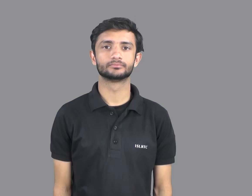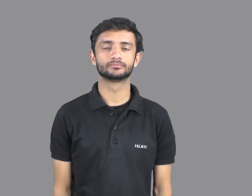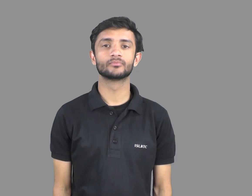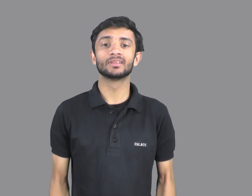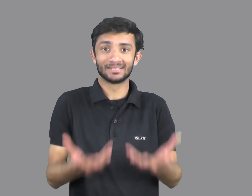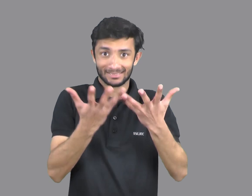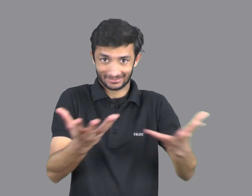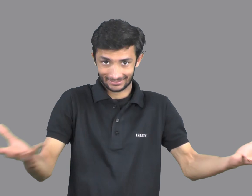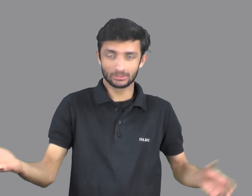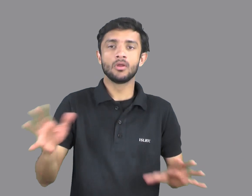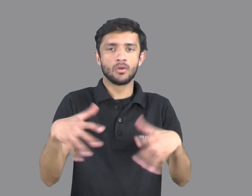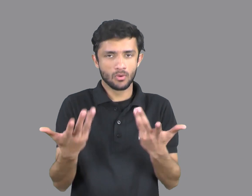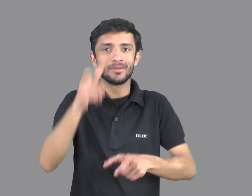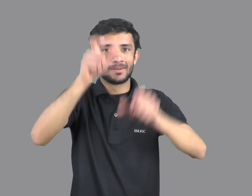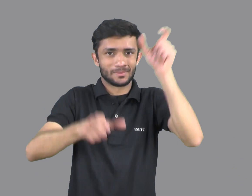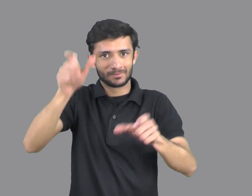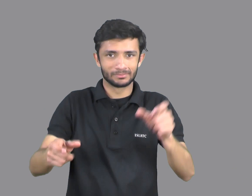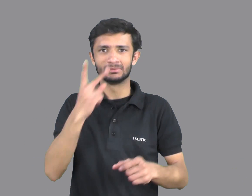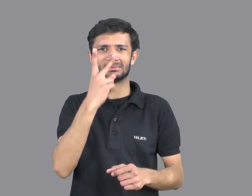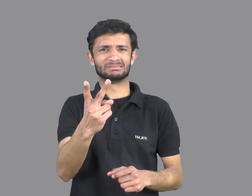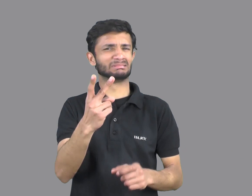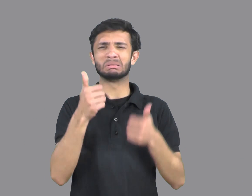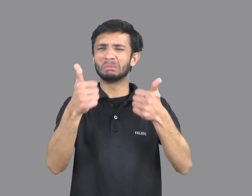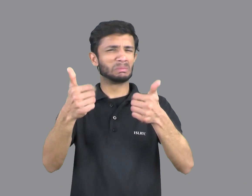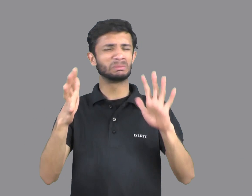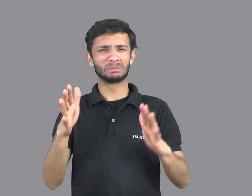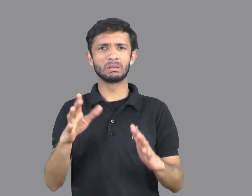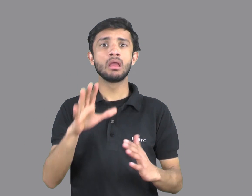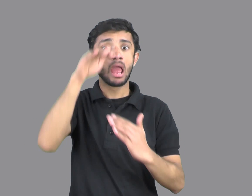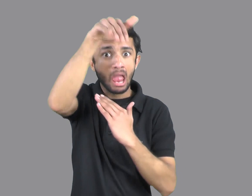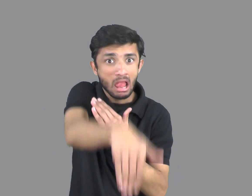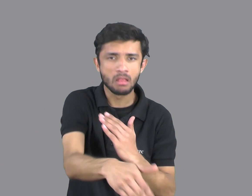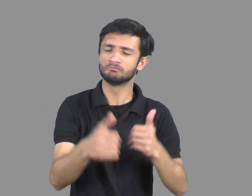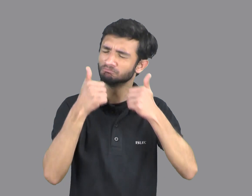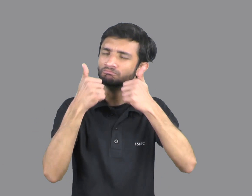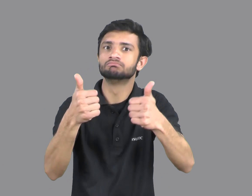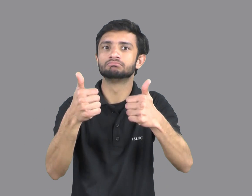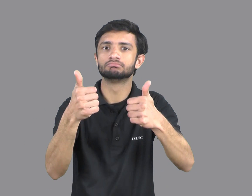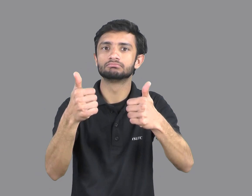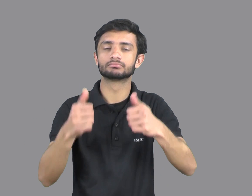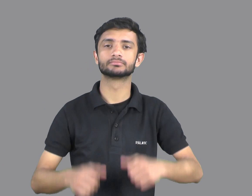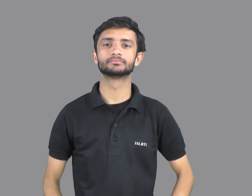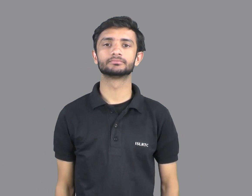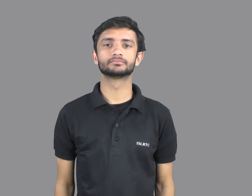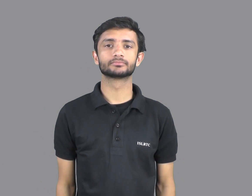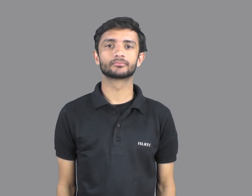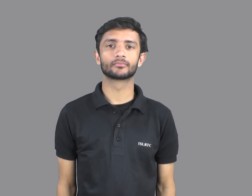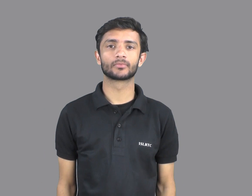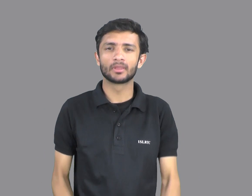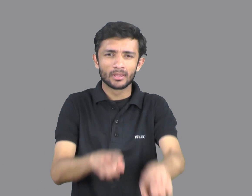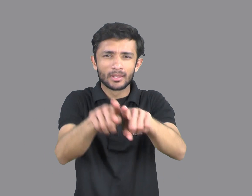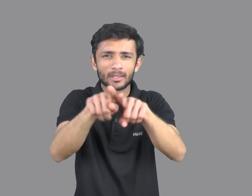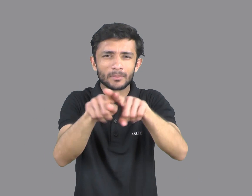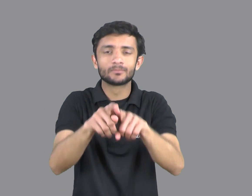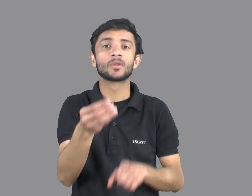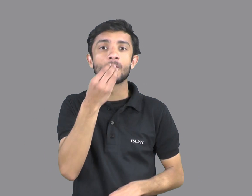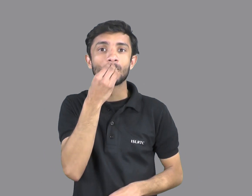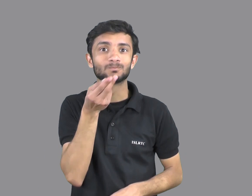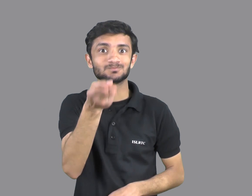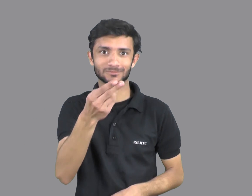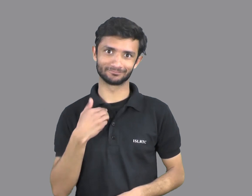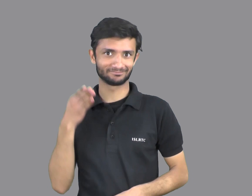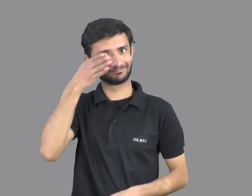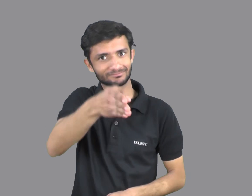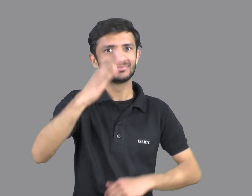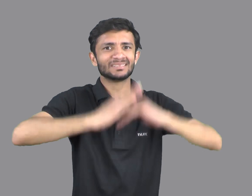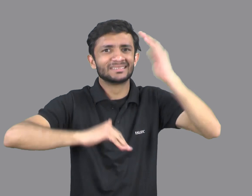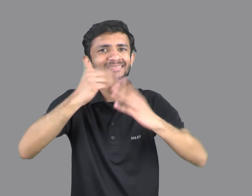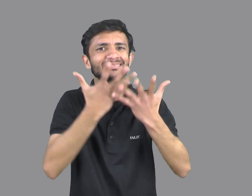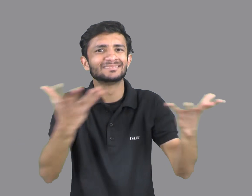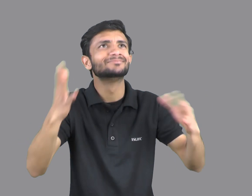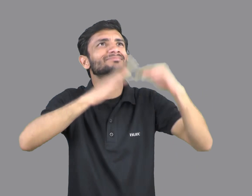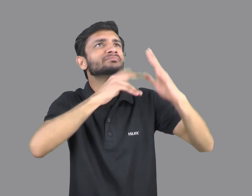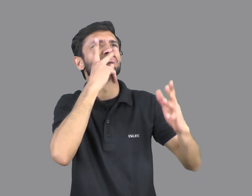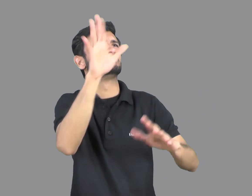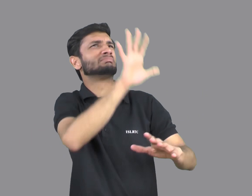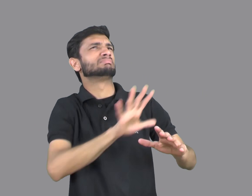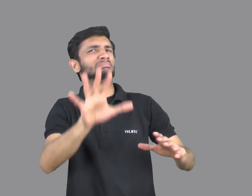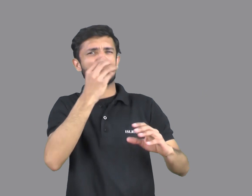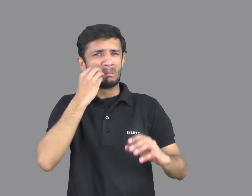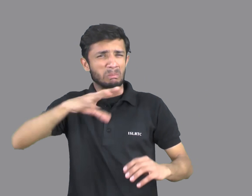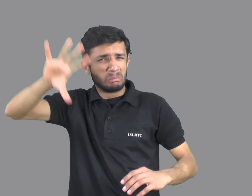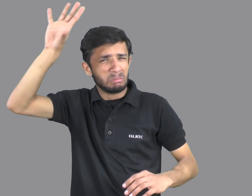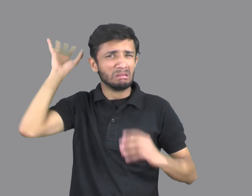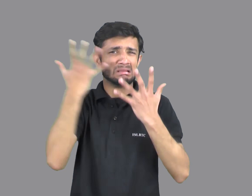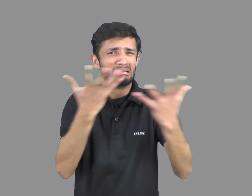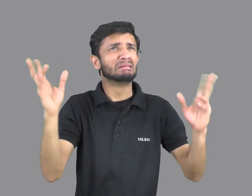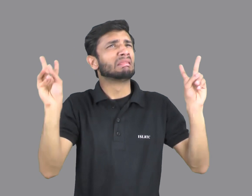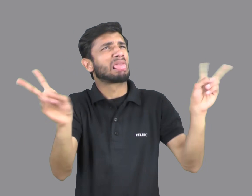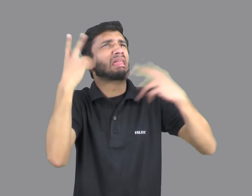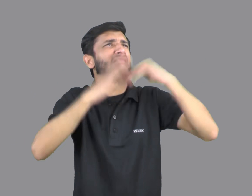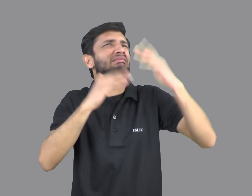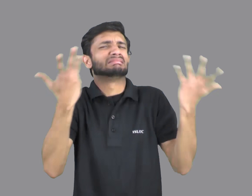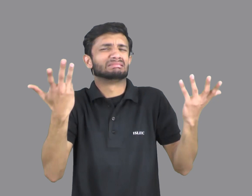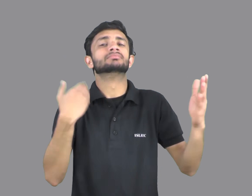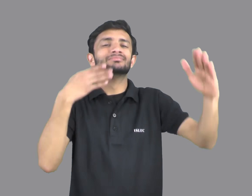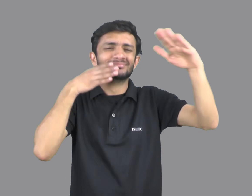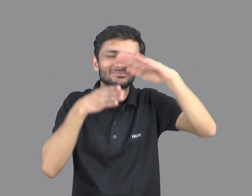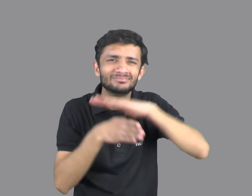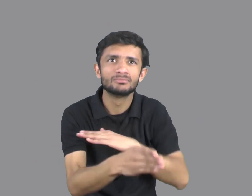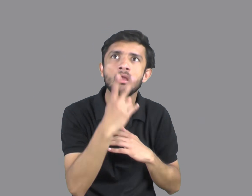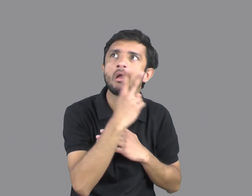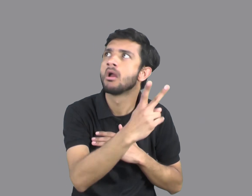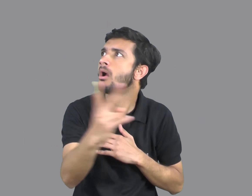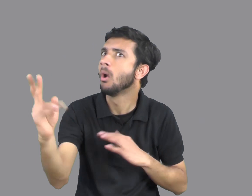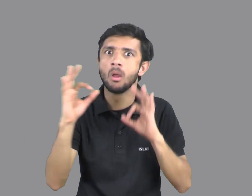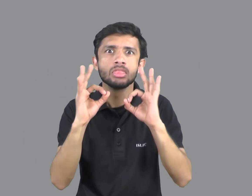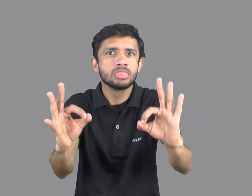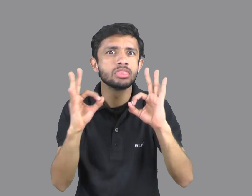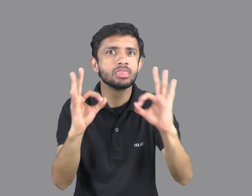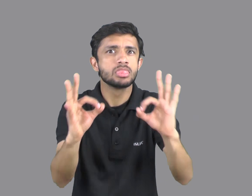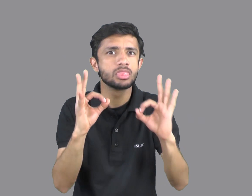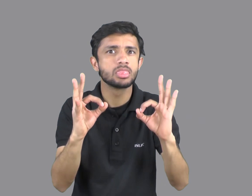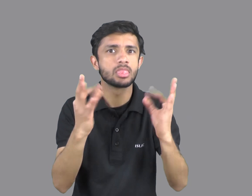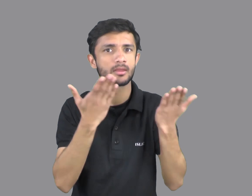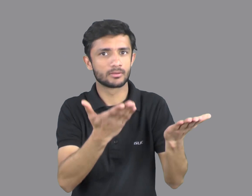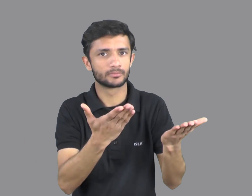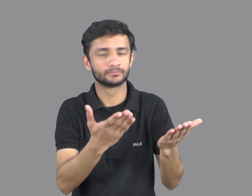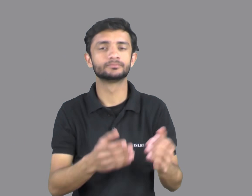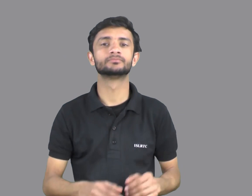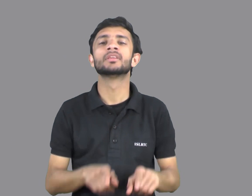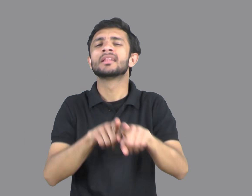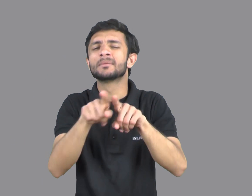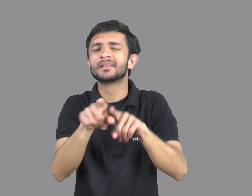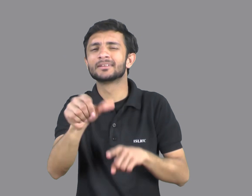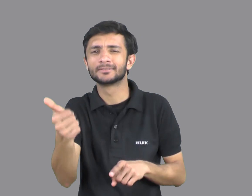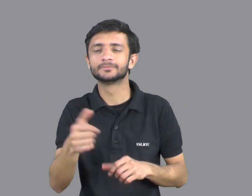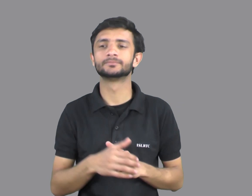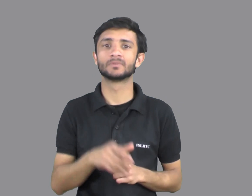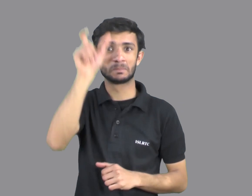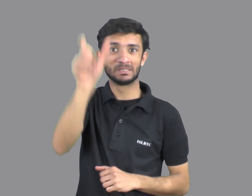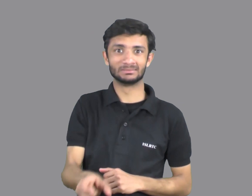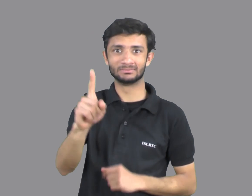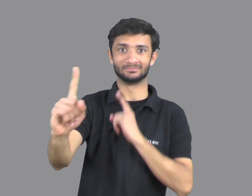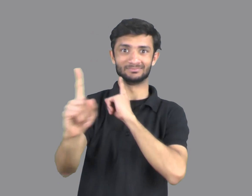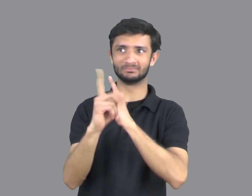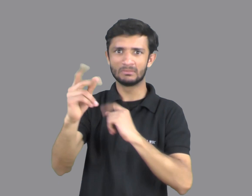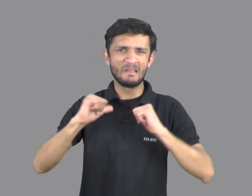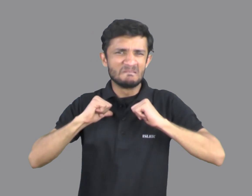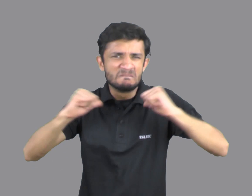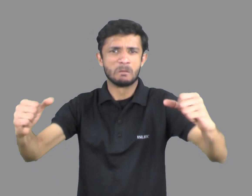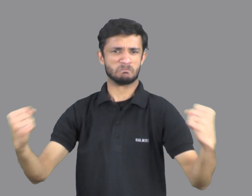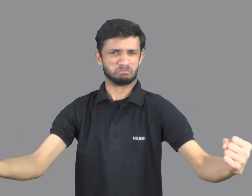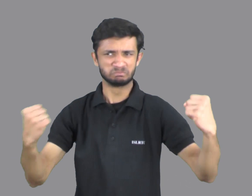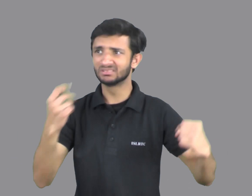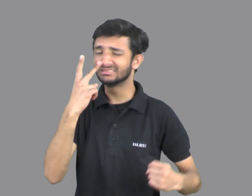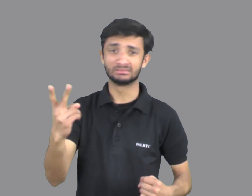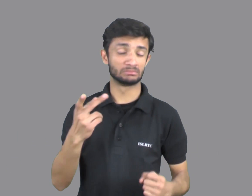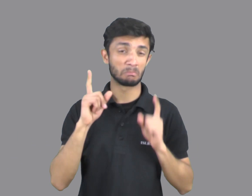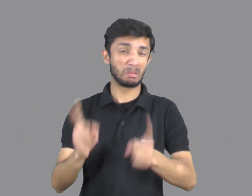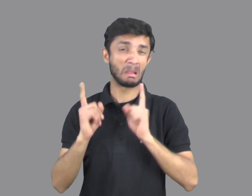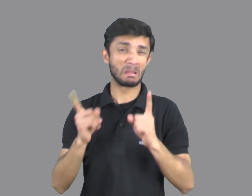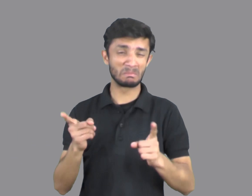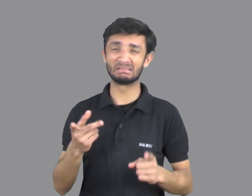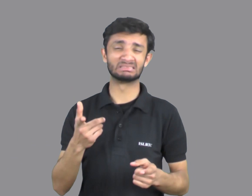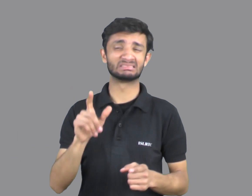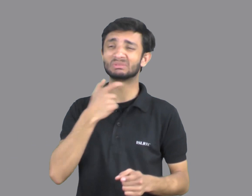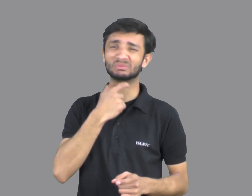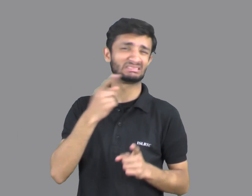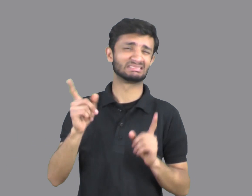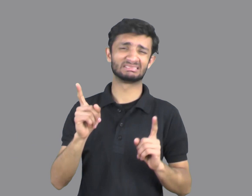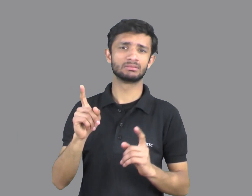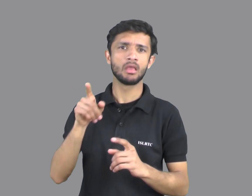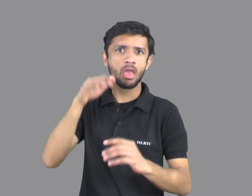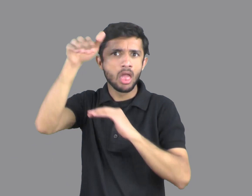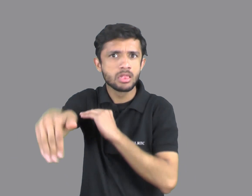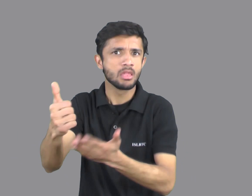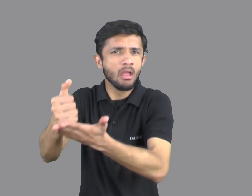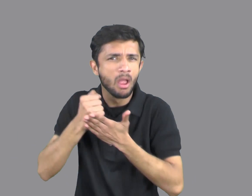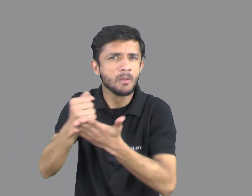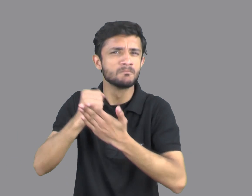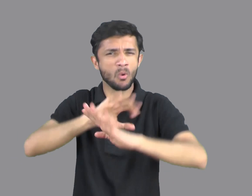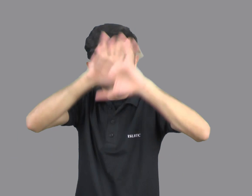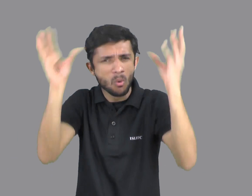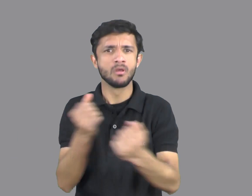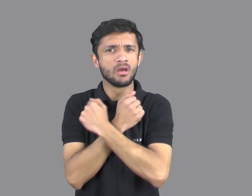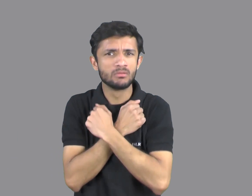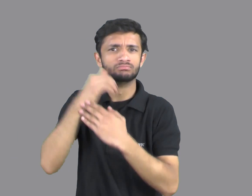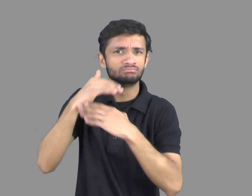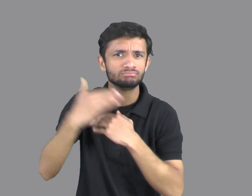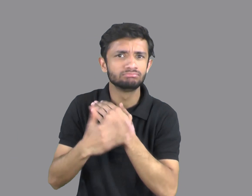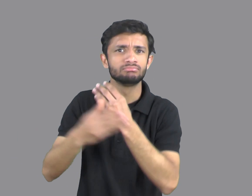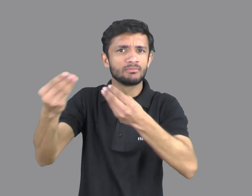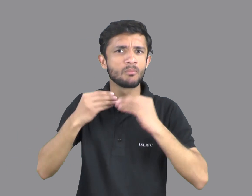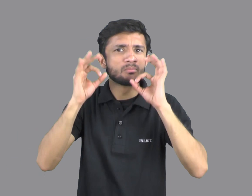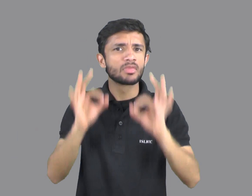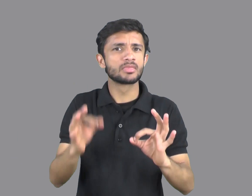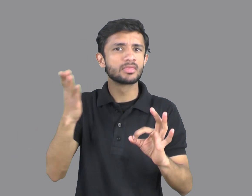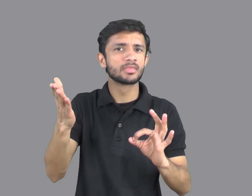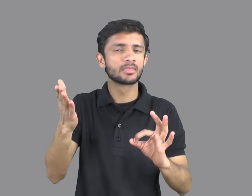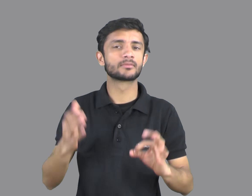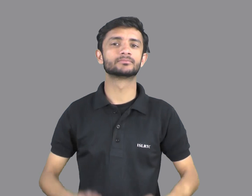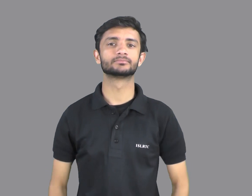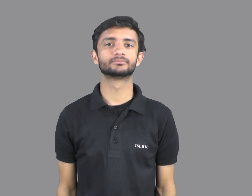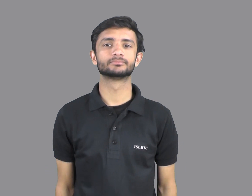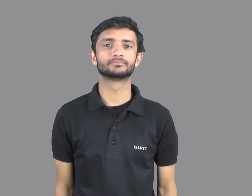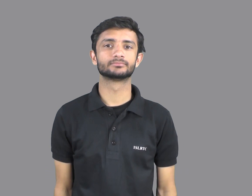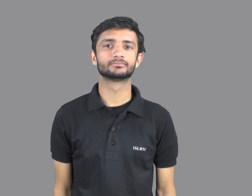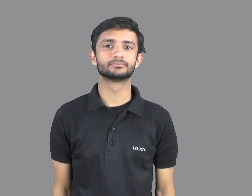You can't judge a book by its cover.